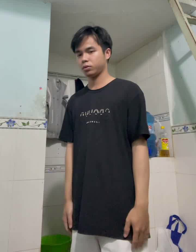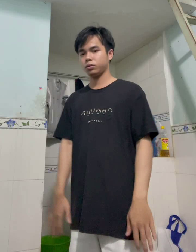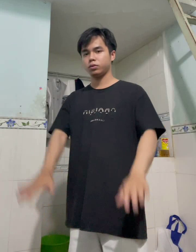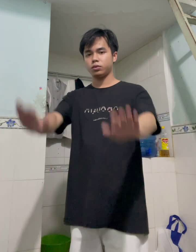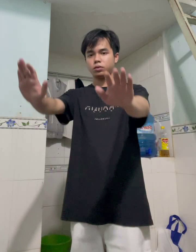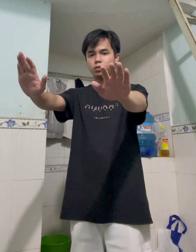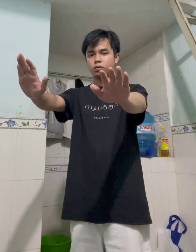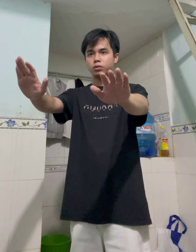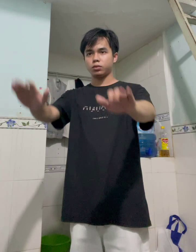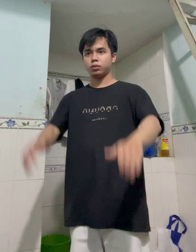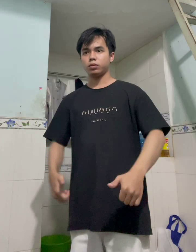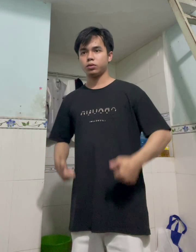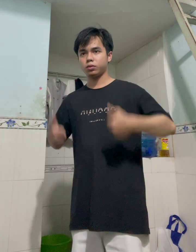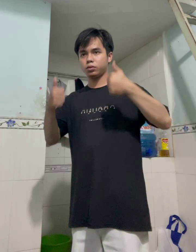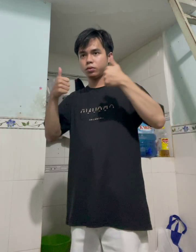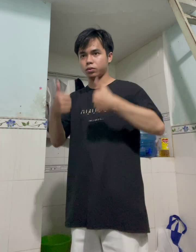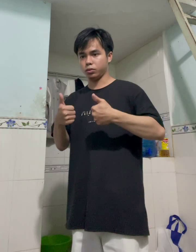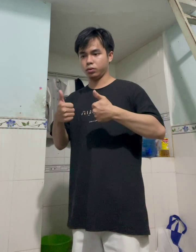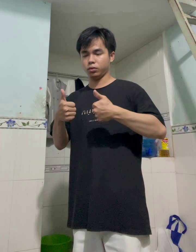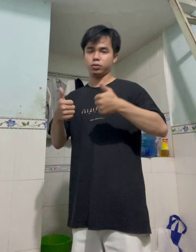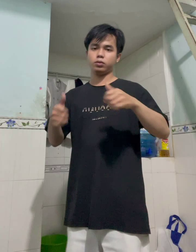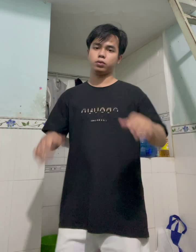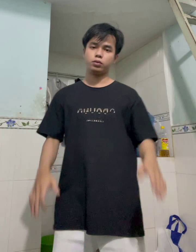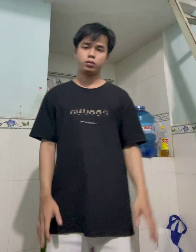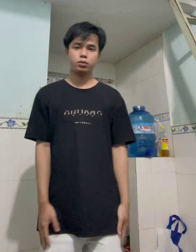tuyet voi